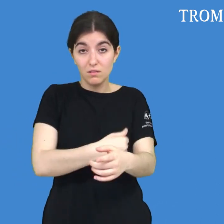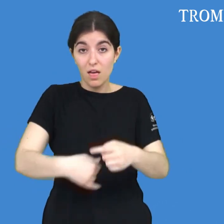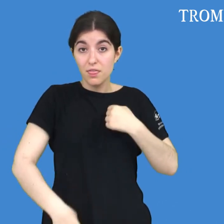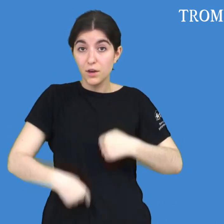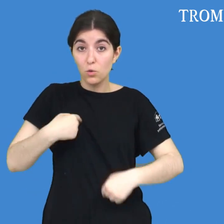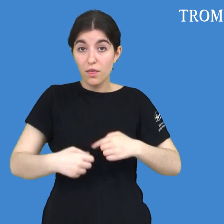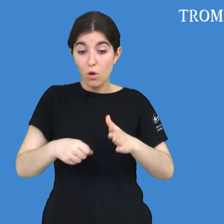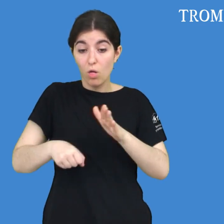circulación